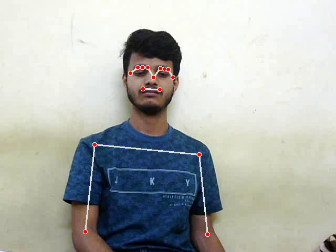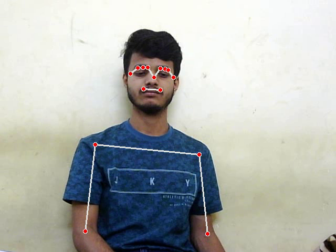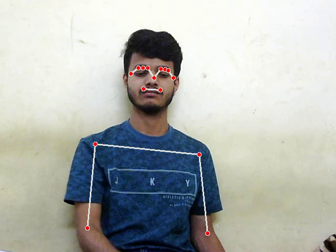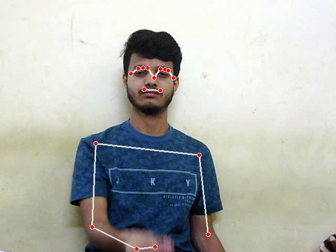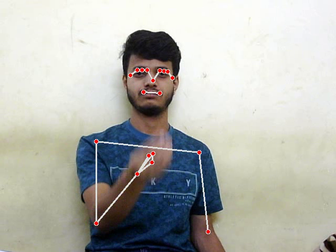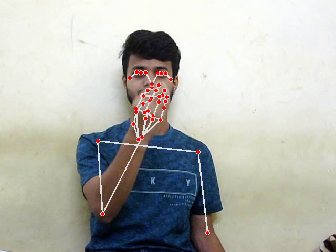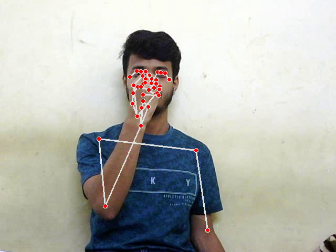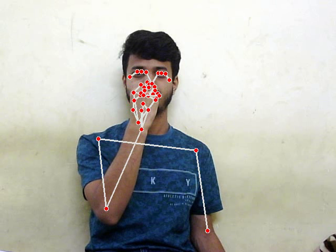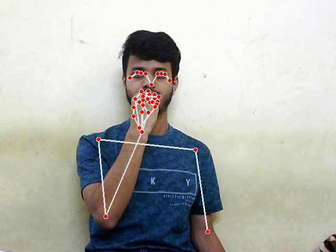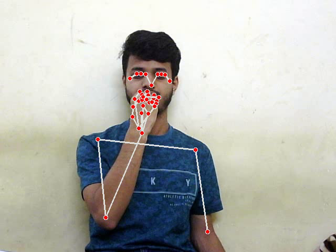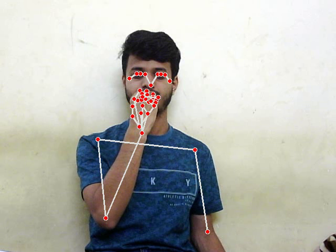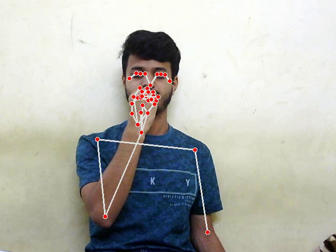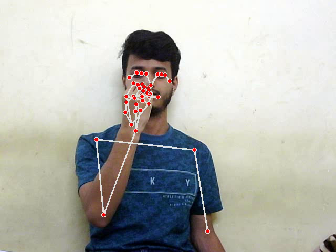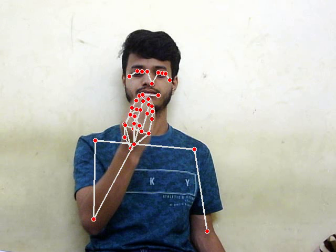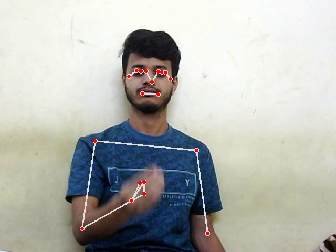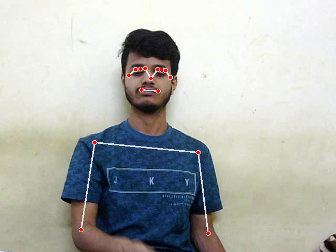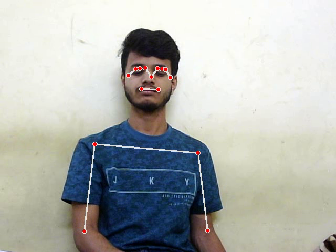eat